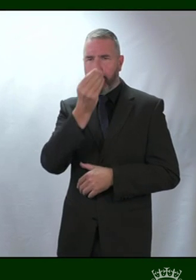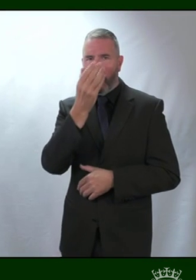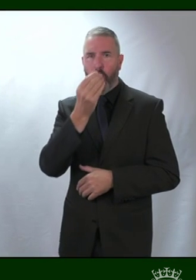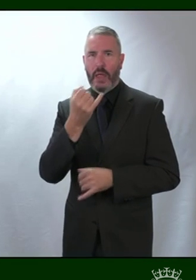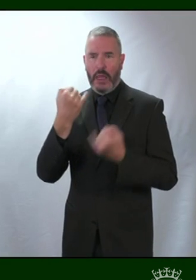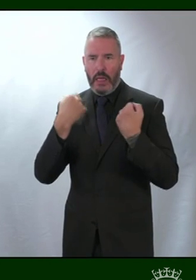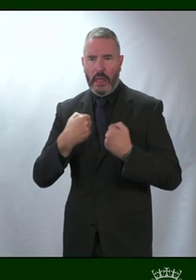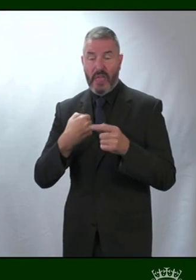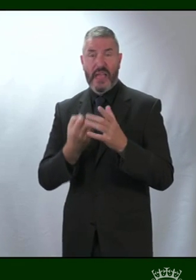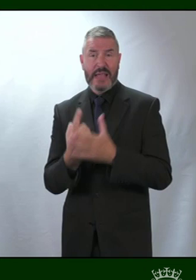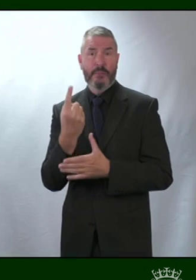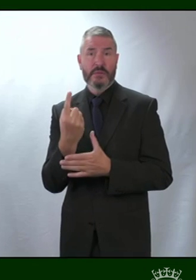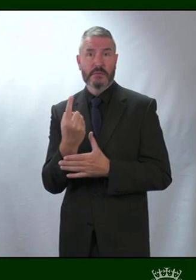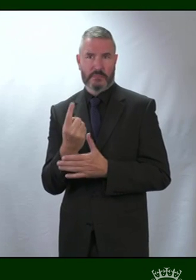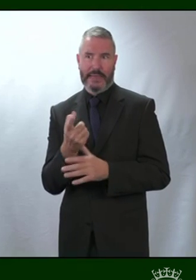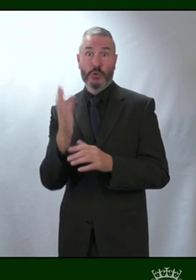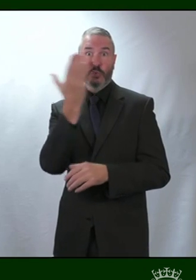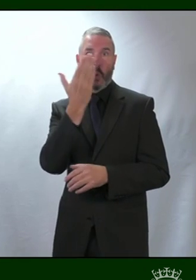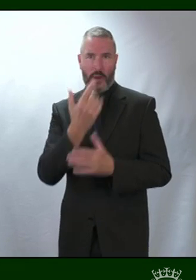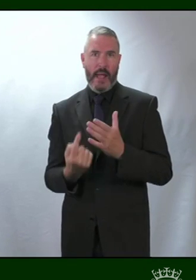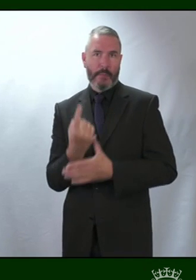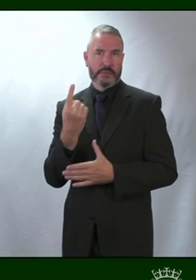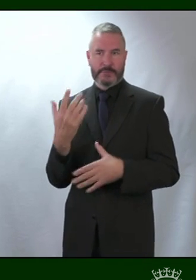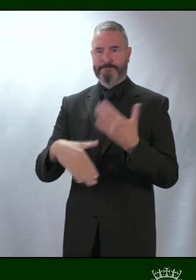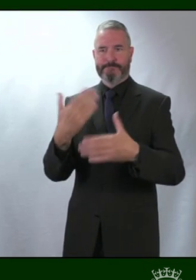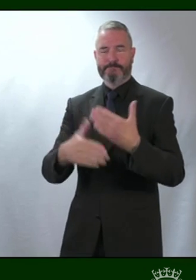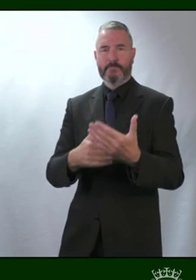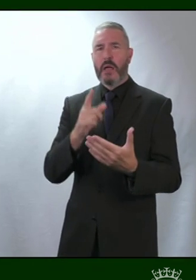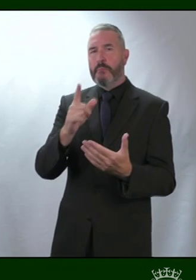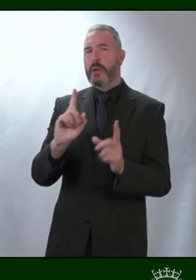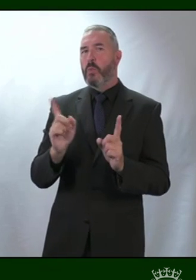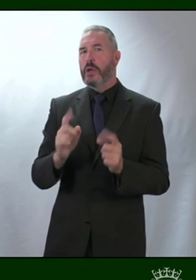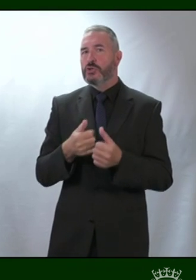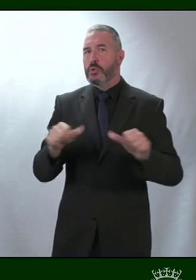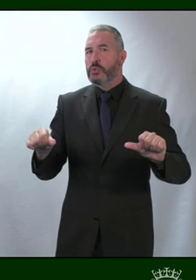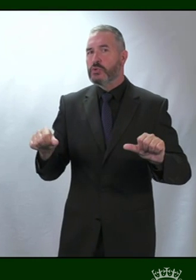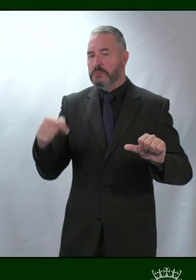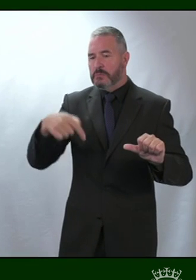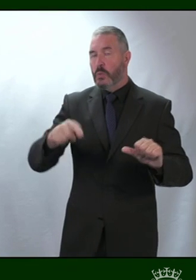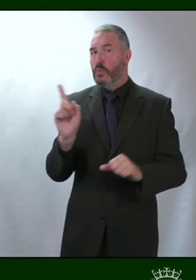That is what happens; it is in the job description. But there is no effective system in place to deal with it.